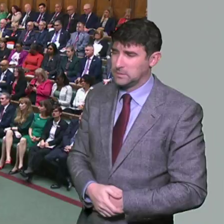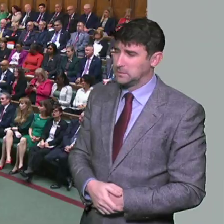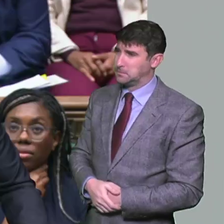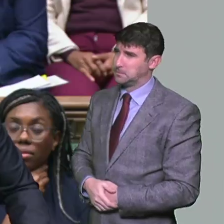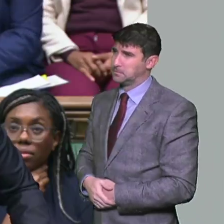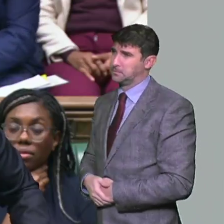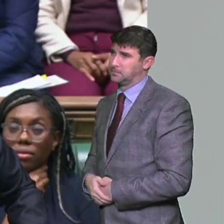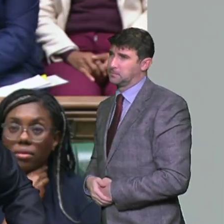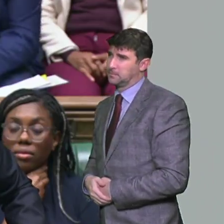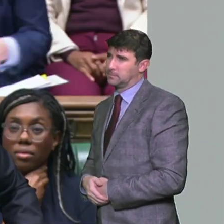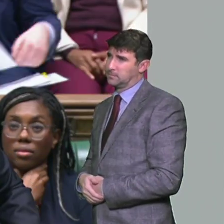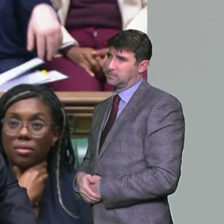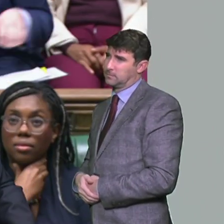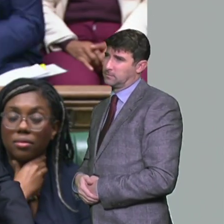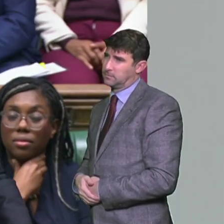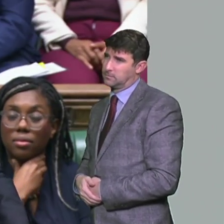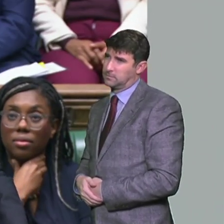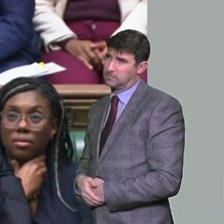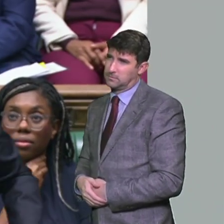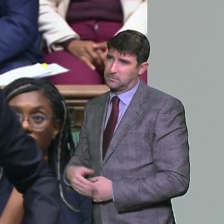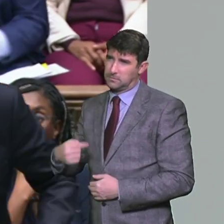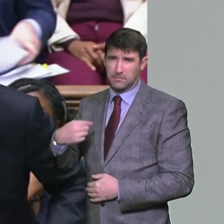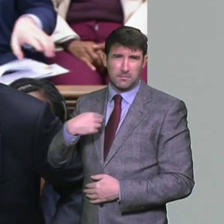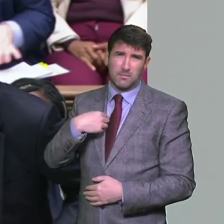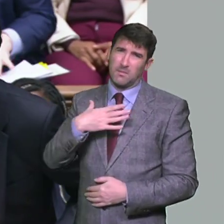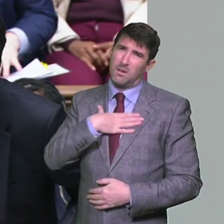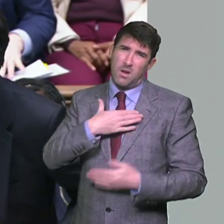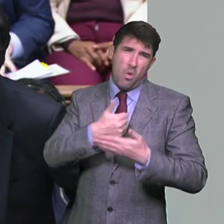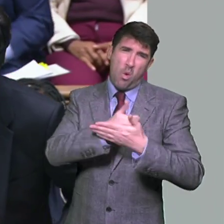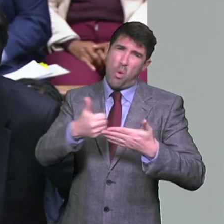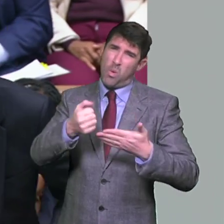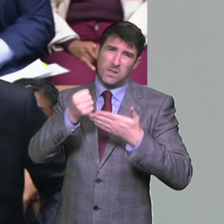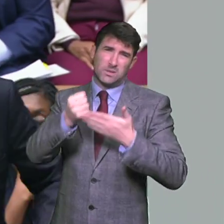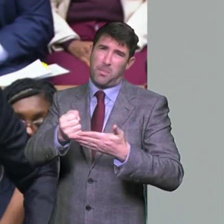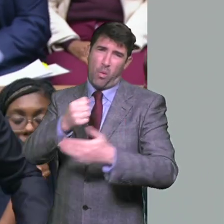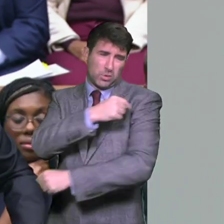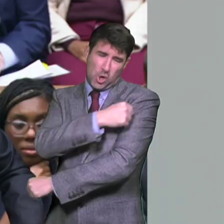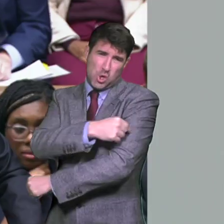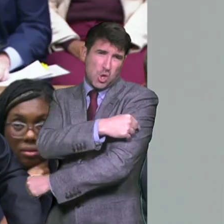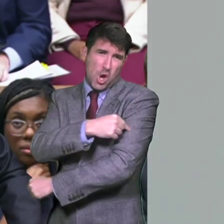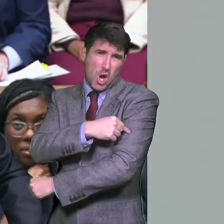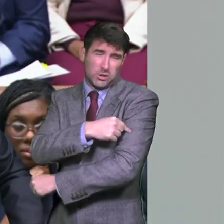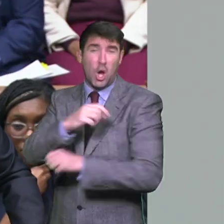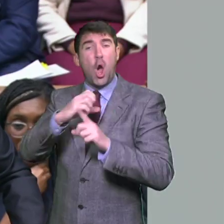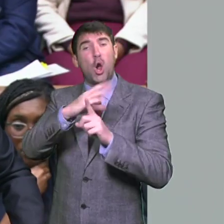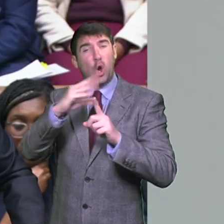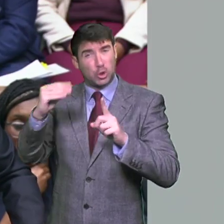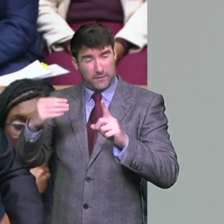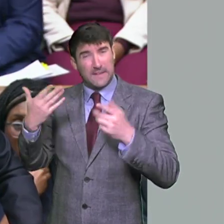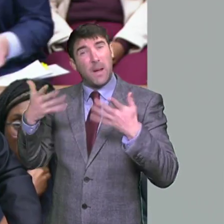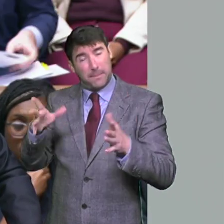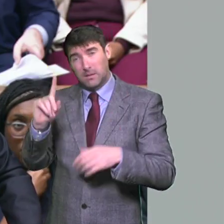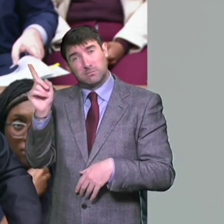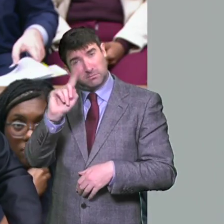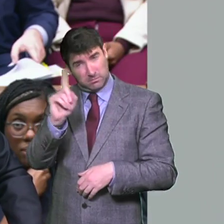We will always support our hard-working nurses. That is why, when I was Chancellor, we reintroduced the nurses’ bursary, provided more training and introduced very strong pay increases.